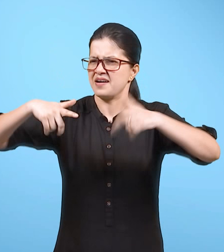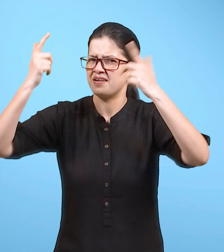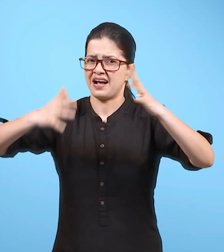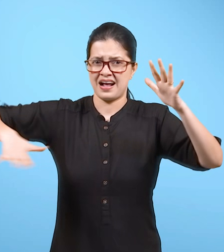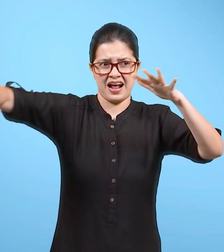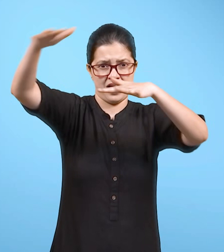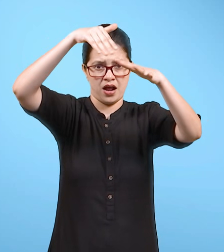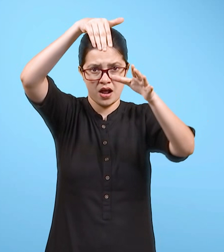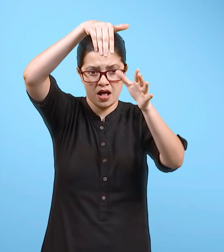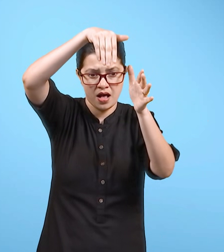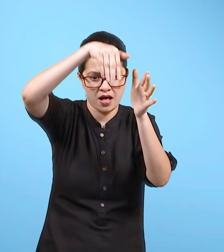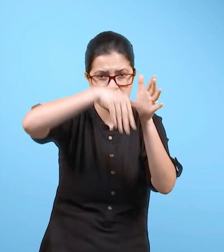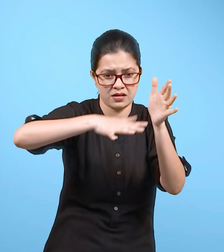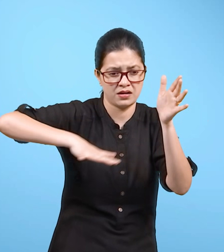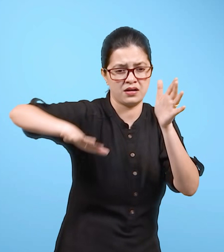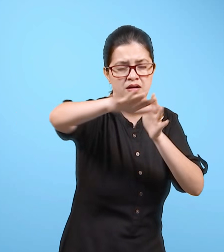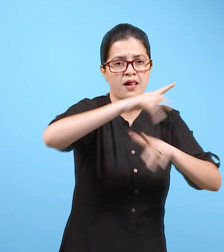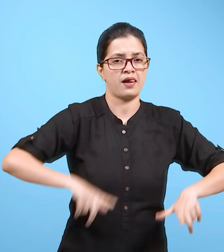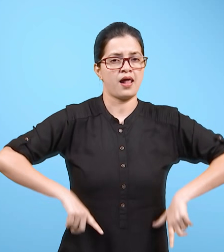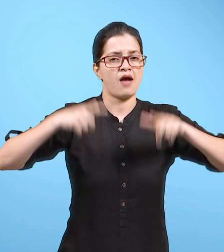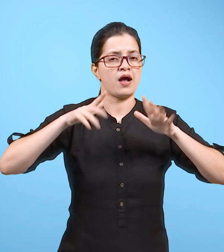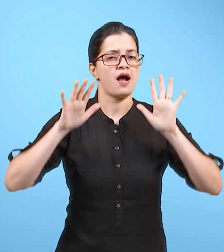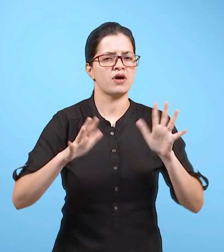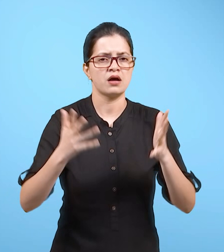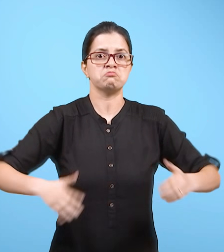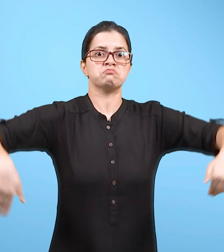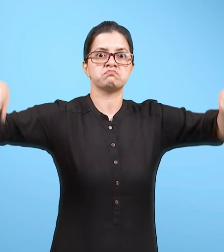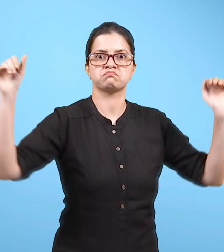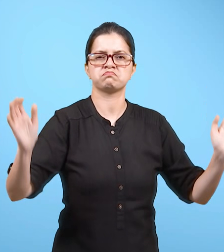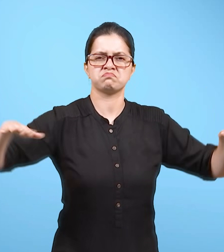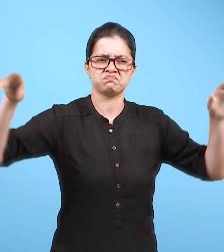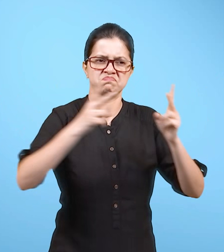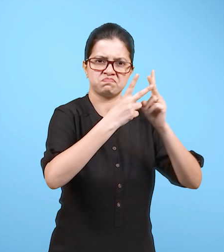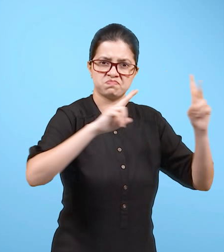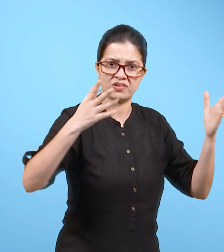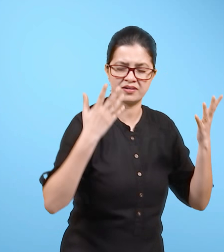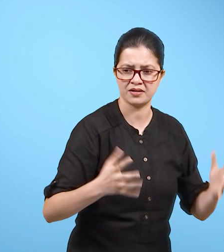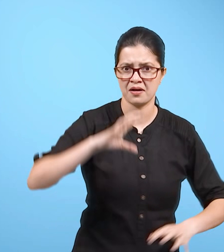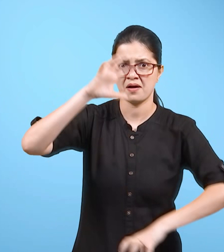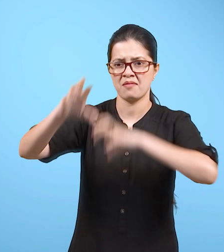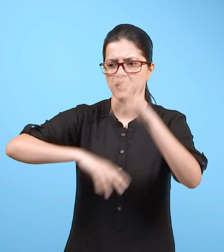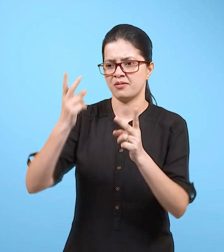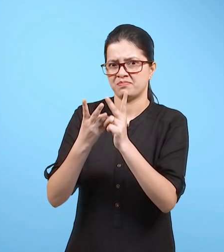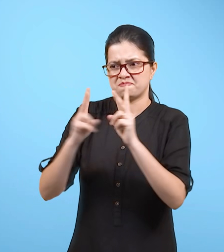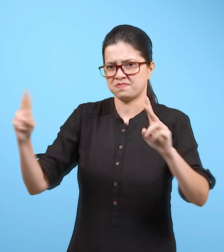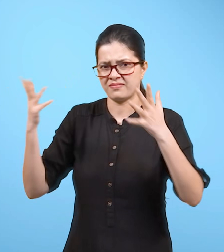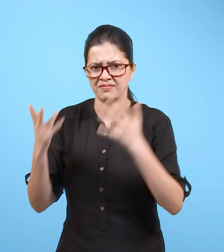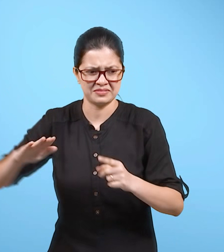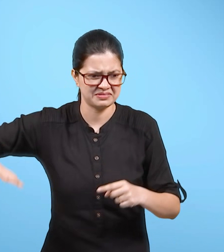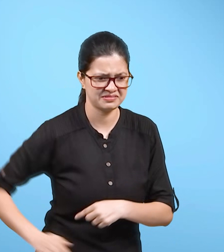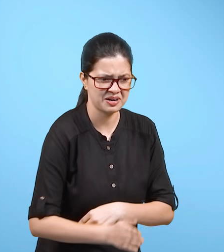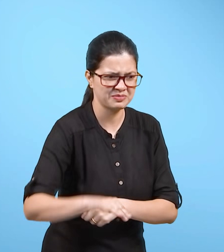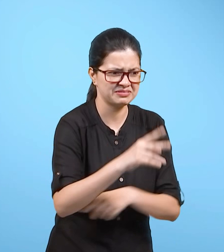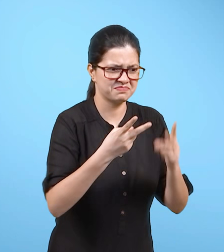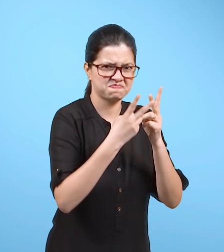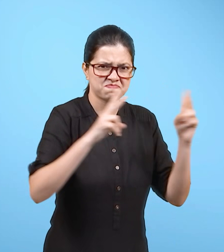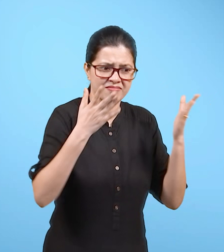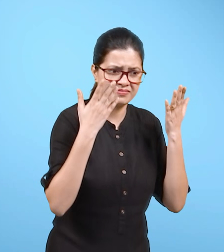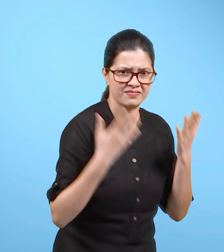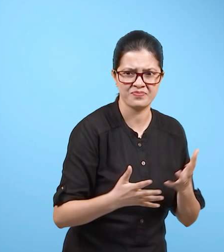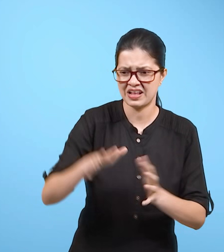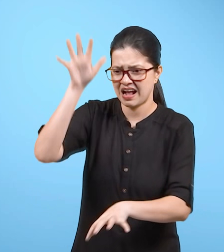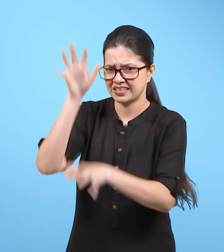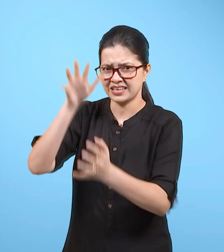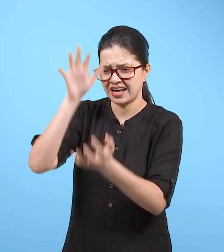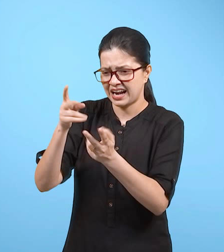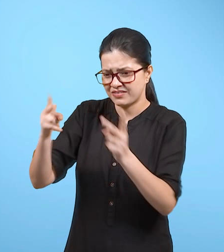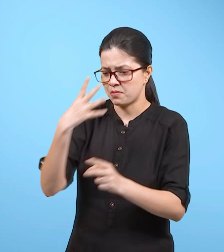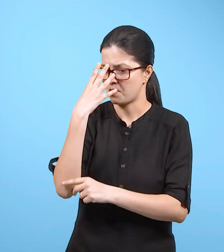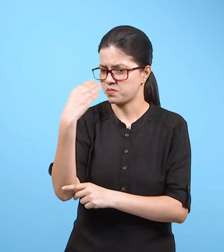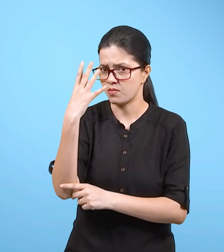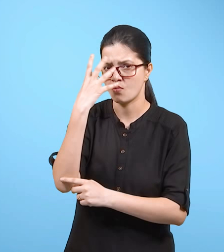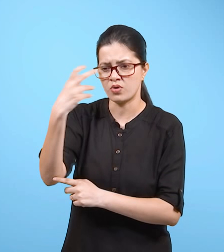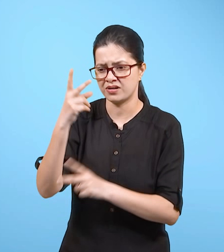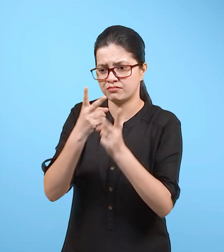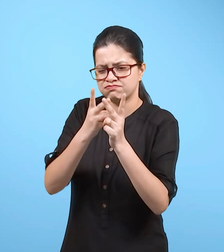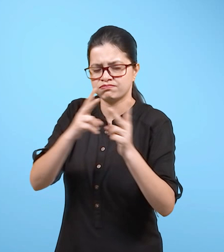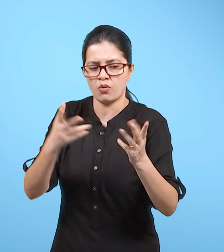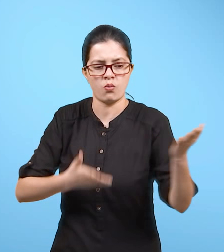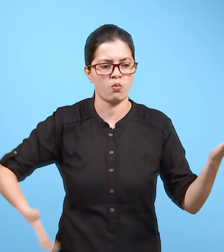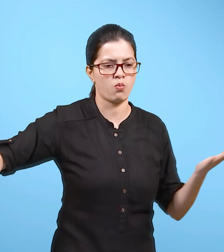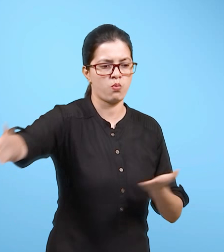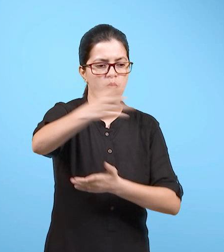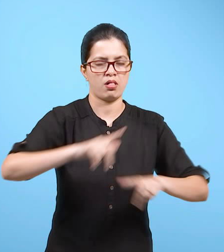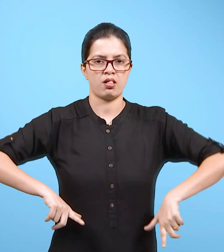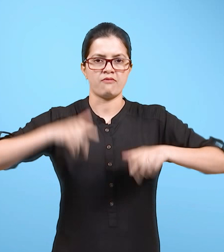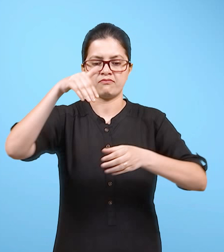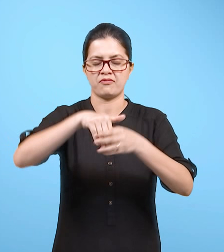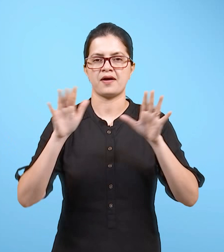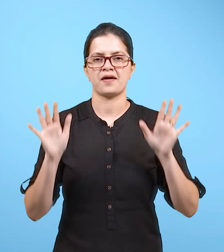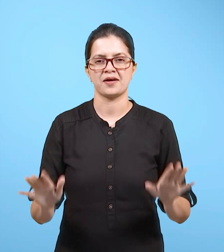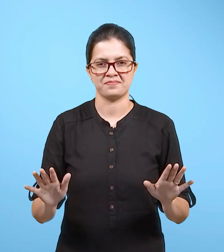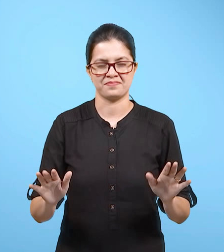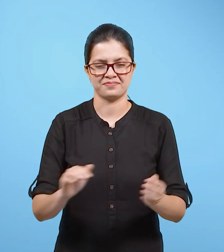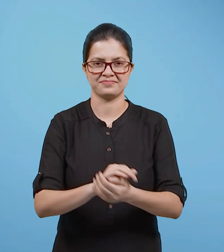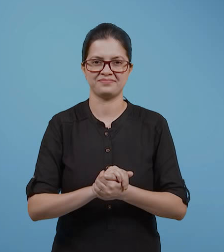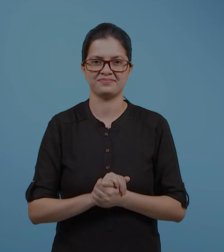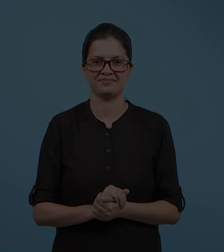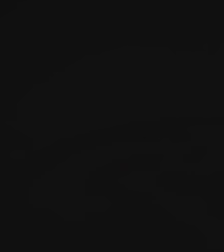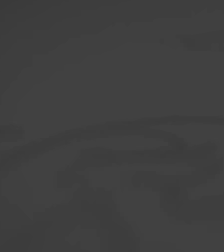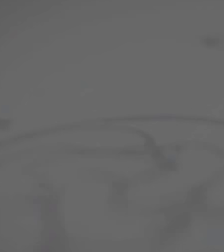rainforests are rich in fauna with varieties of birds, animals and reptiles like snakes and crocodiles, etc.